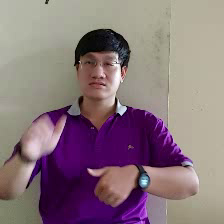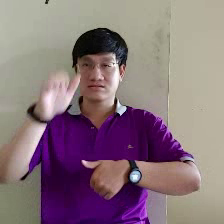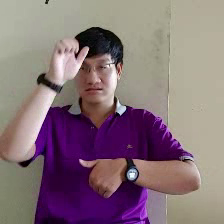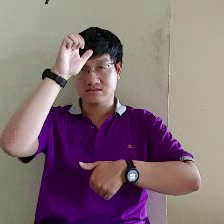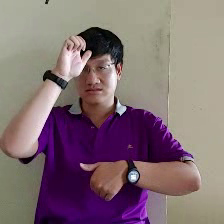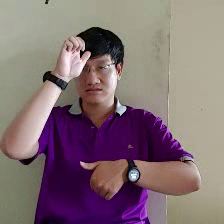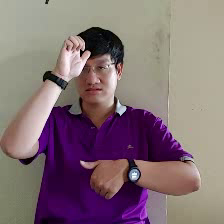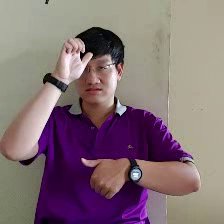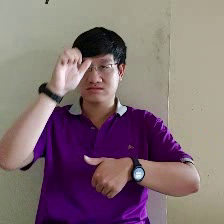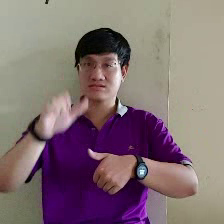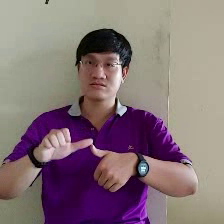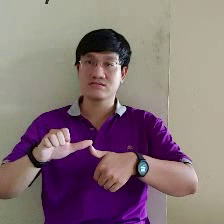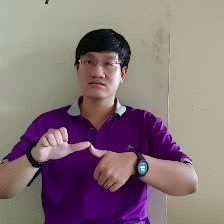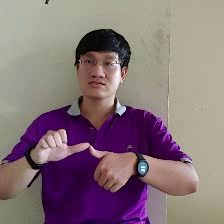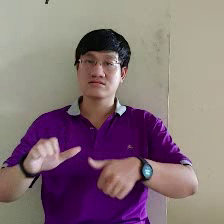Nhớ